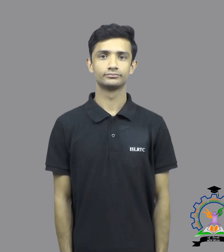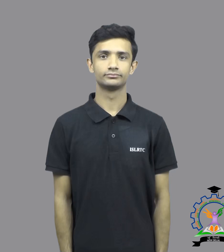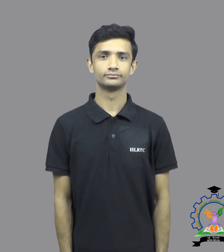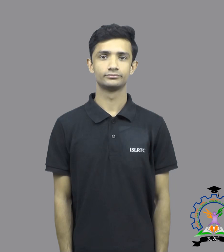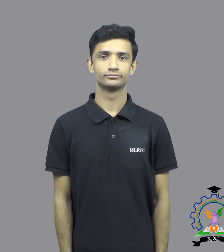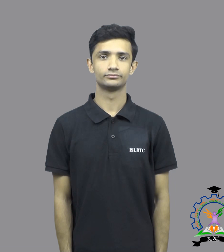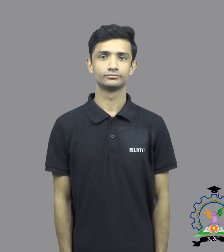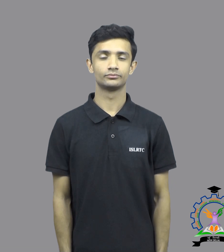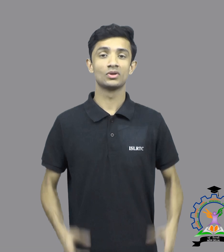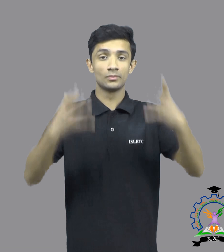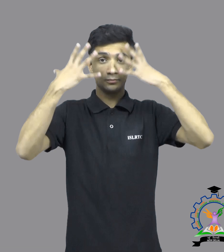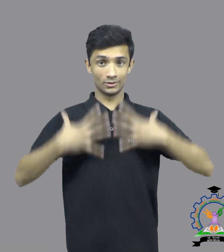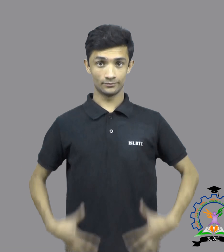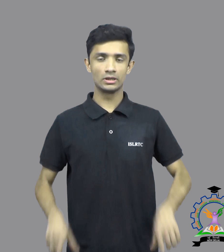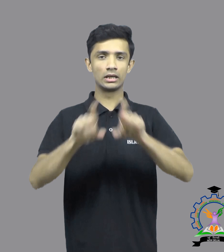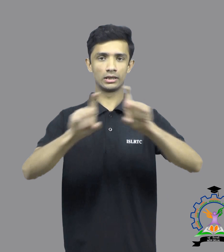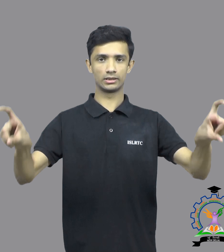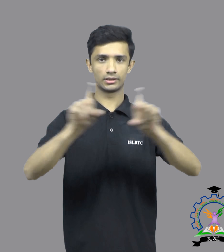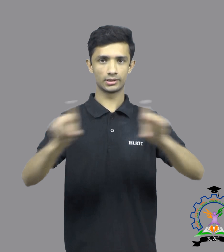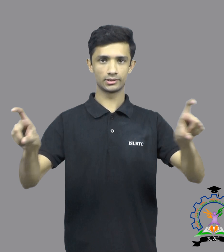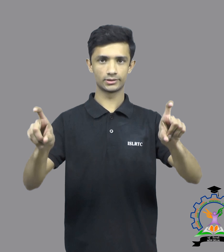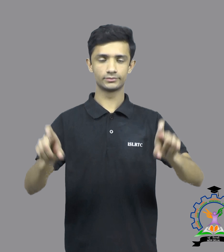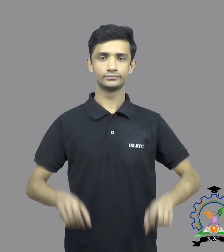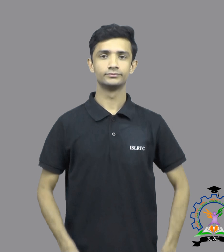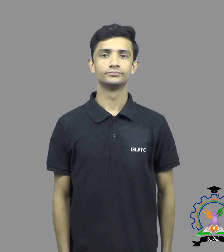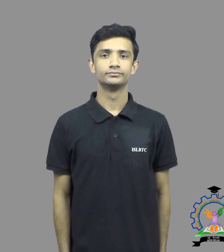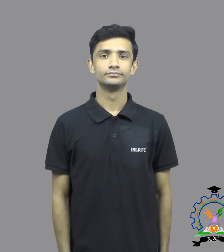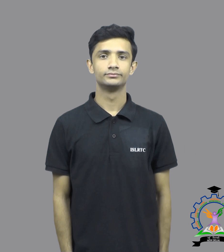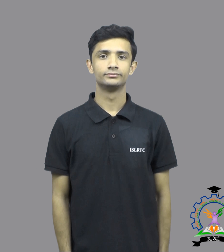Hygiene